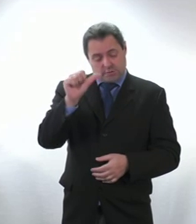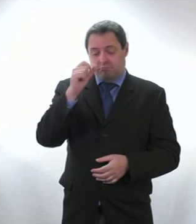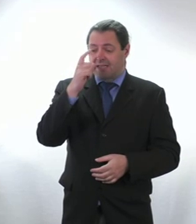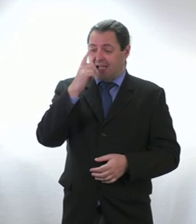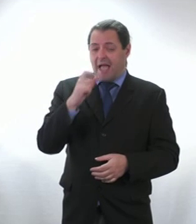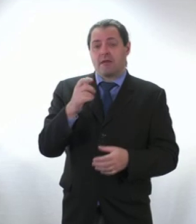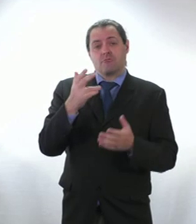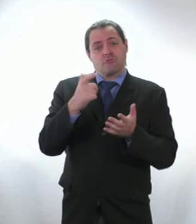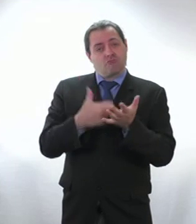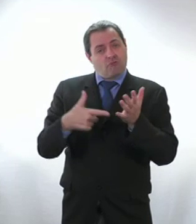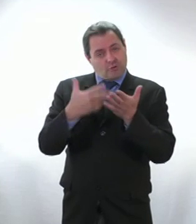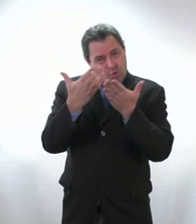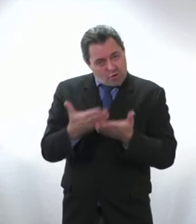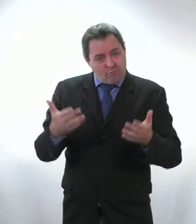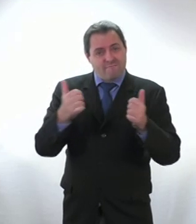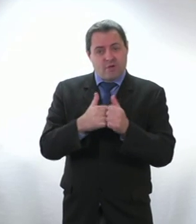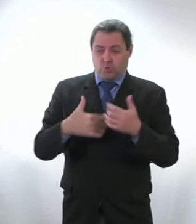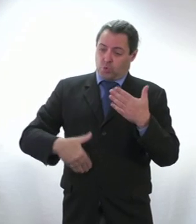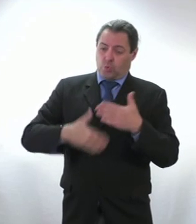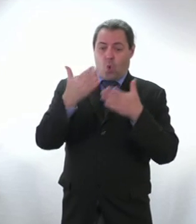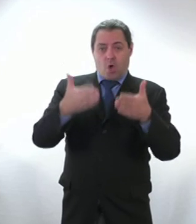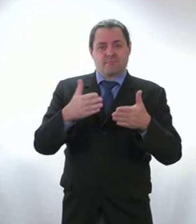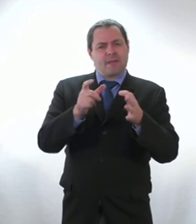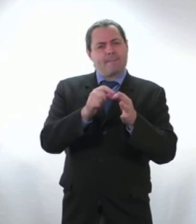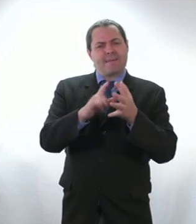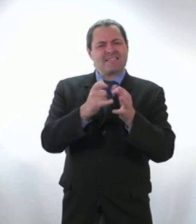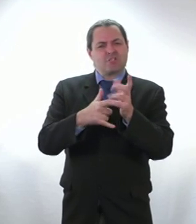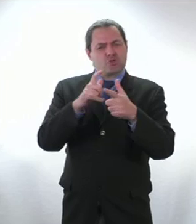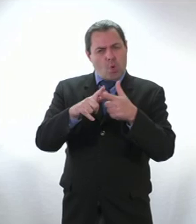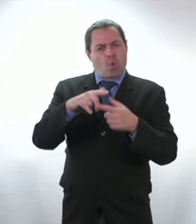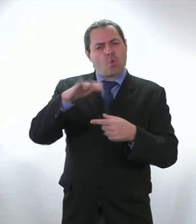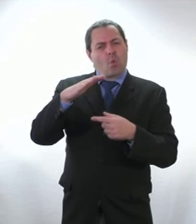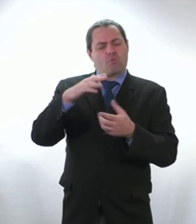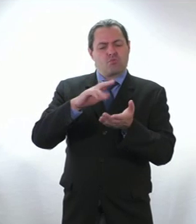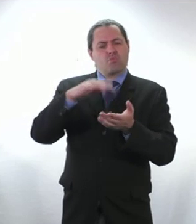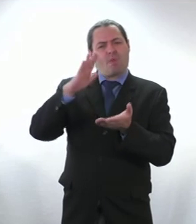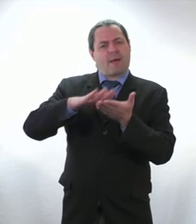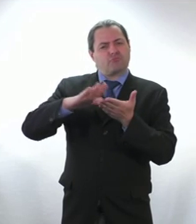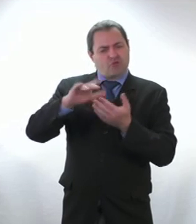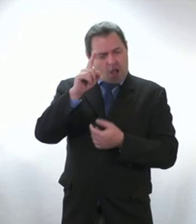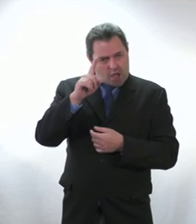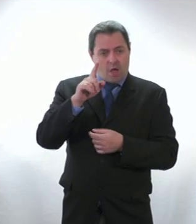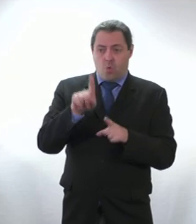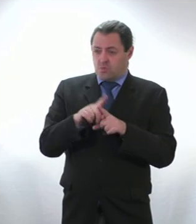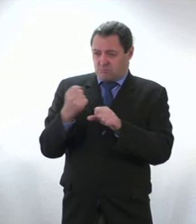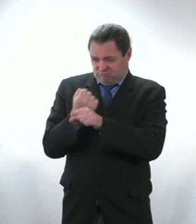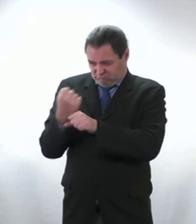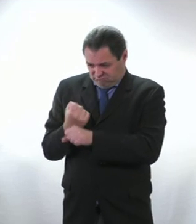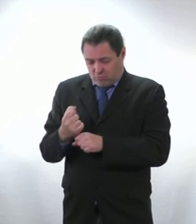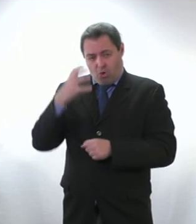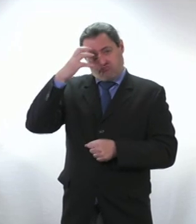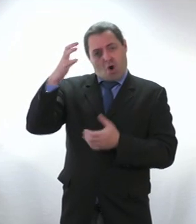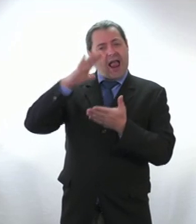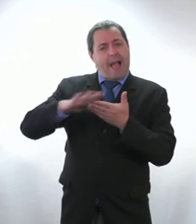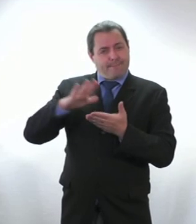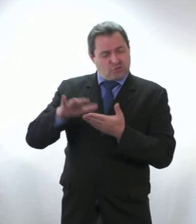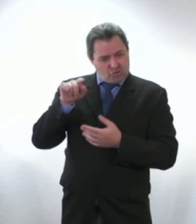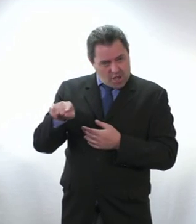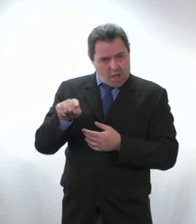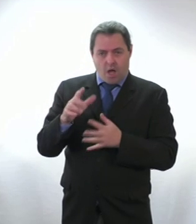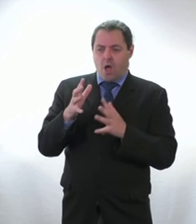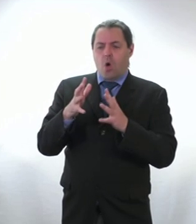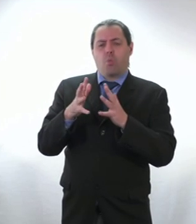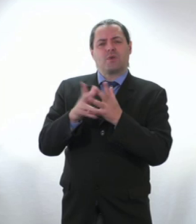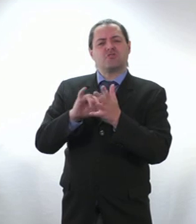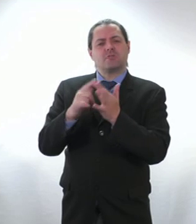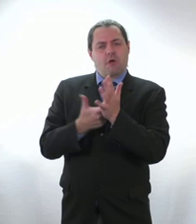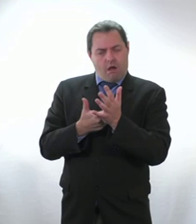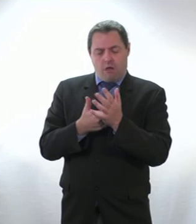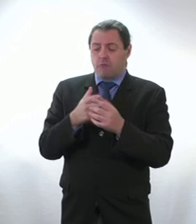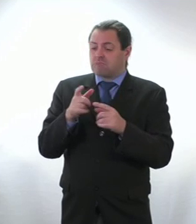Yes, indeed. We are building a new hospital at Basingstoke and North Hampshire Hospital, and there will be a major refurbishment at Royal Hampshire County Hospital in Winchester.